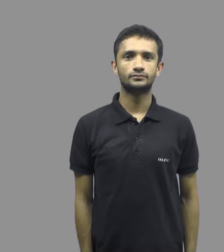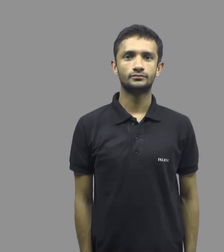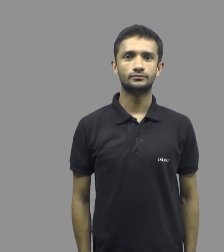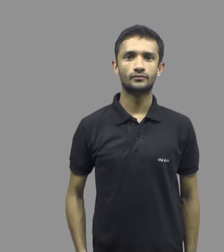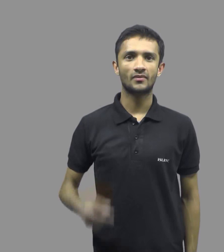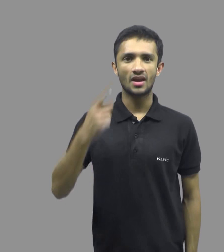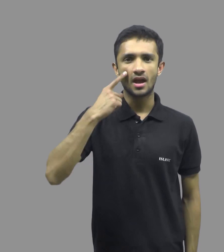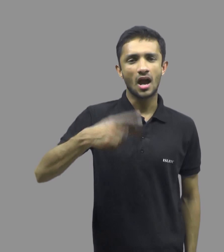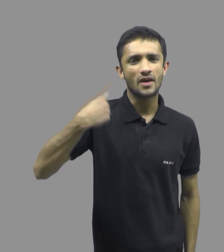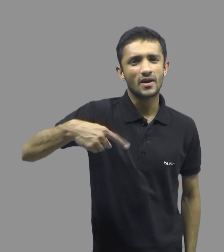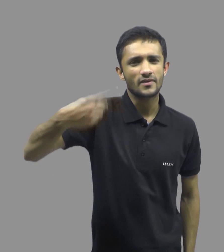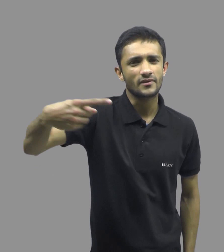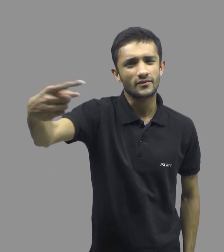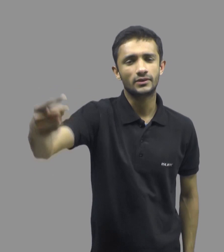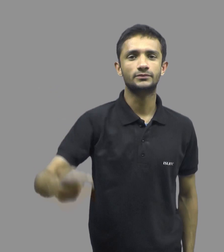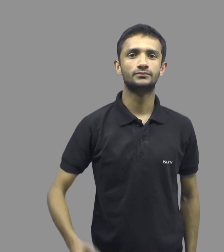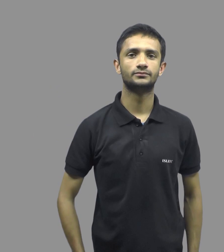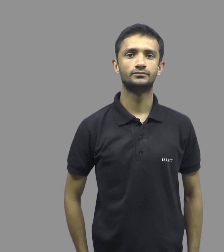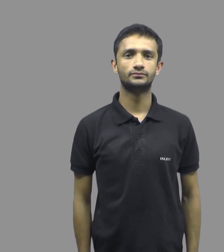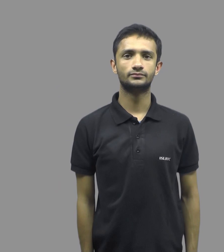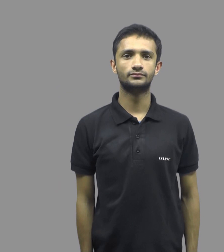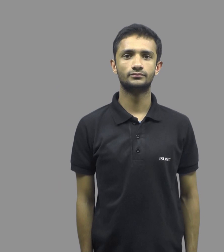Always Every time